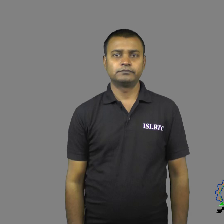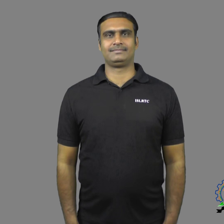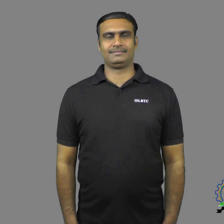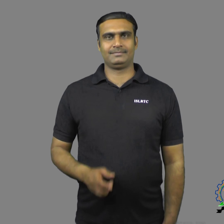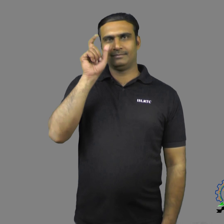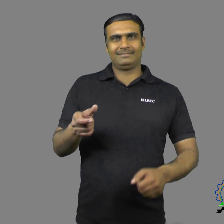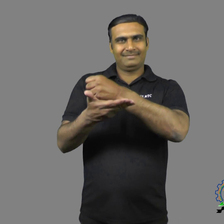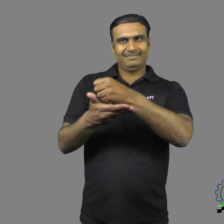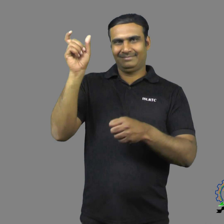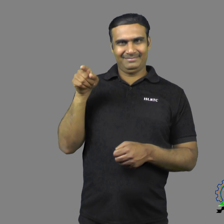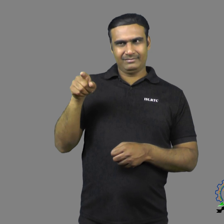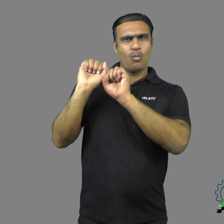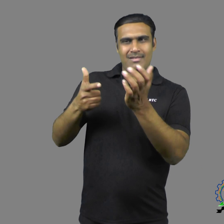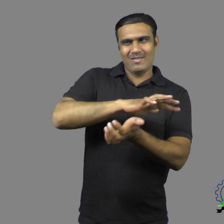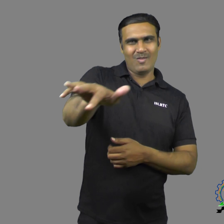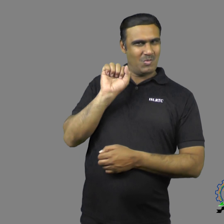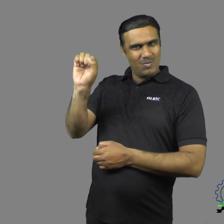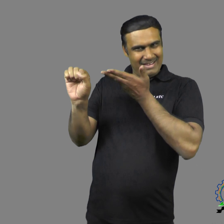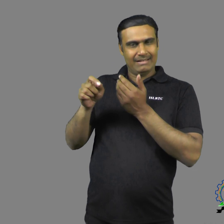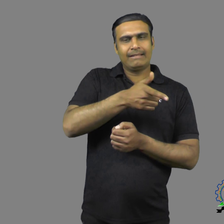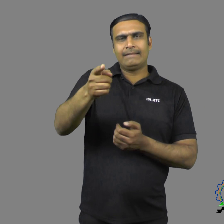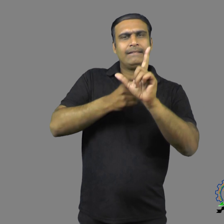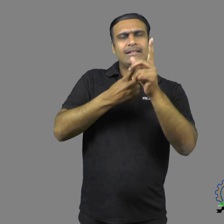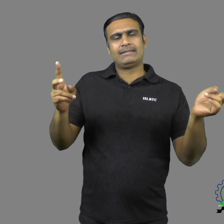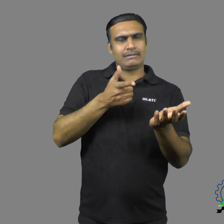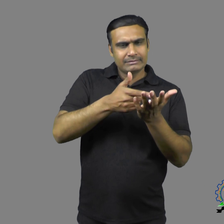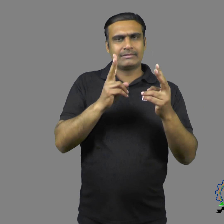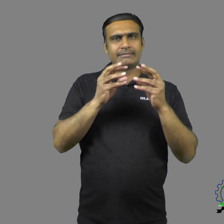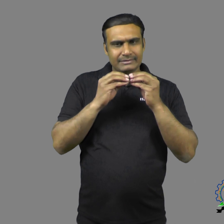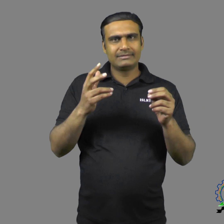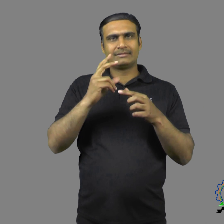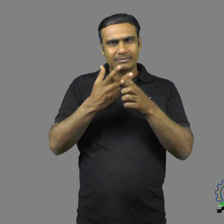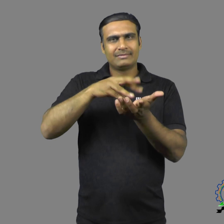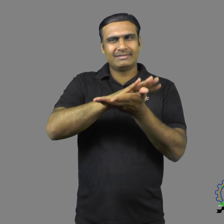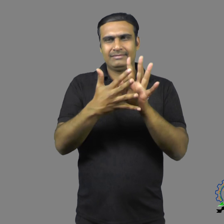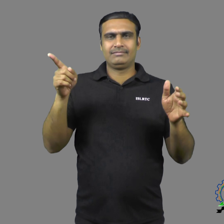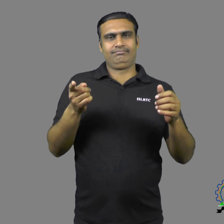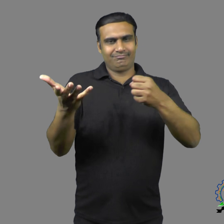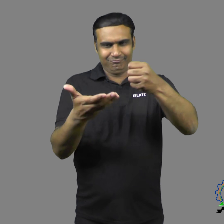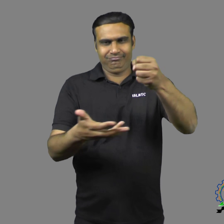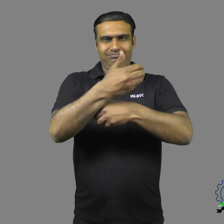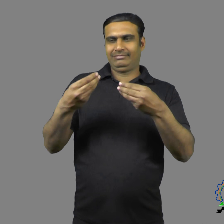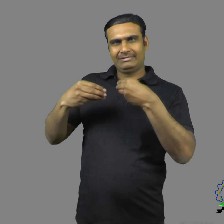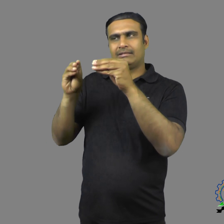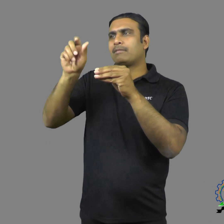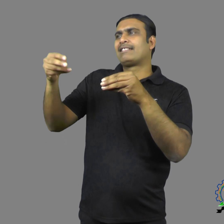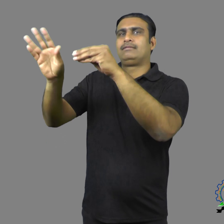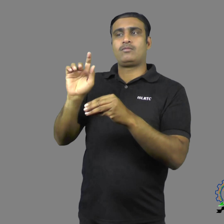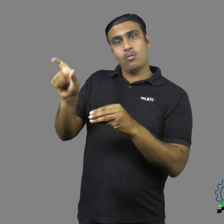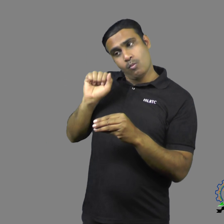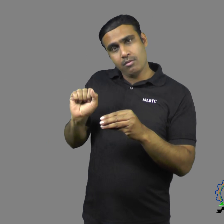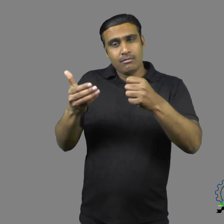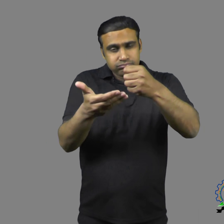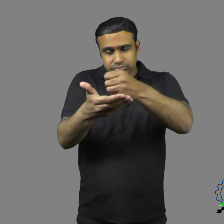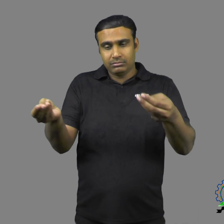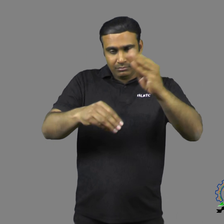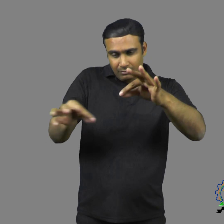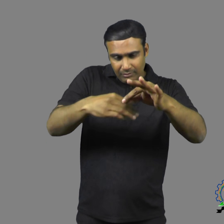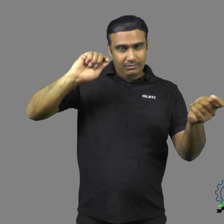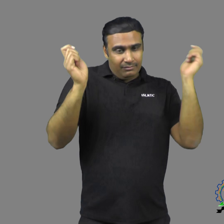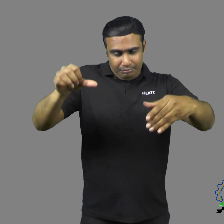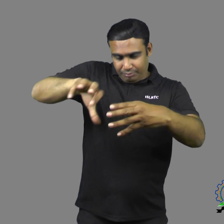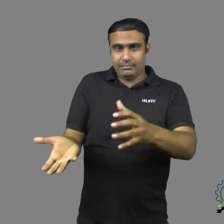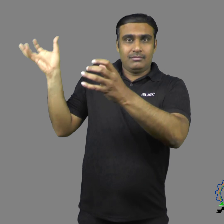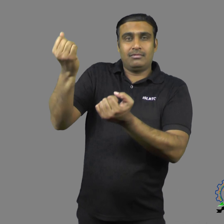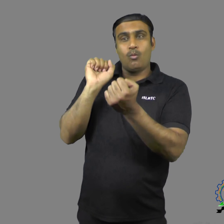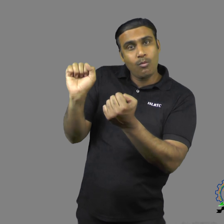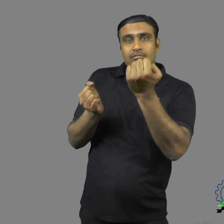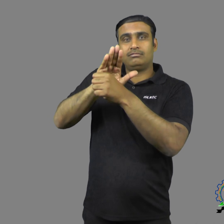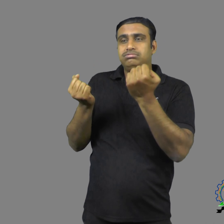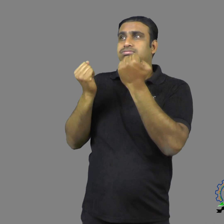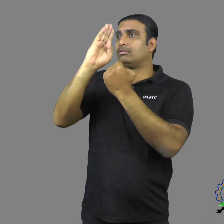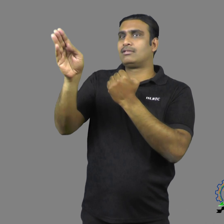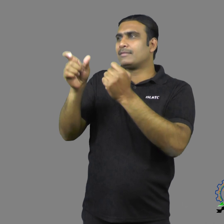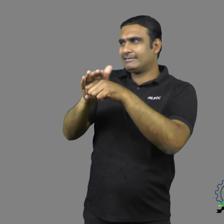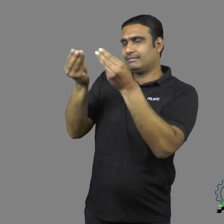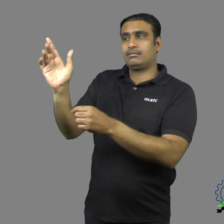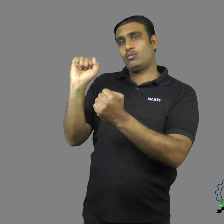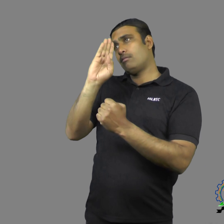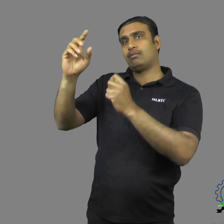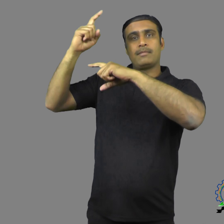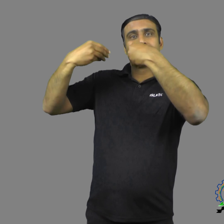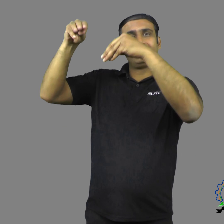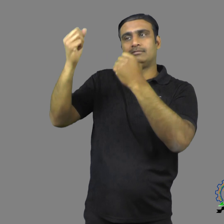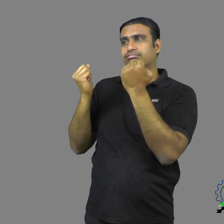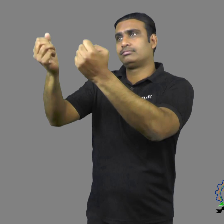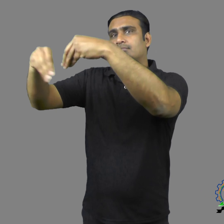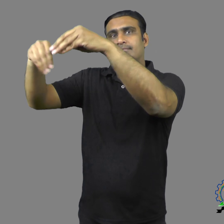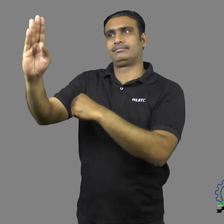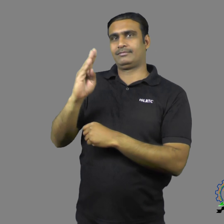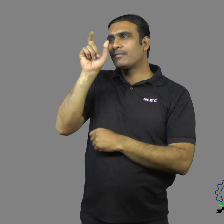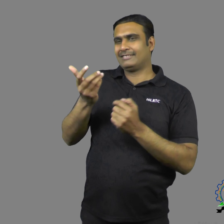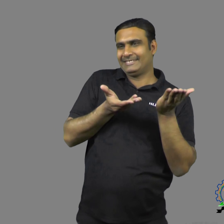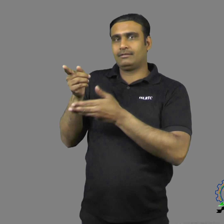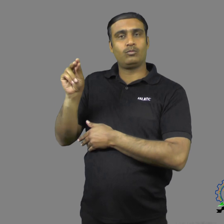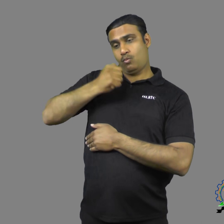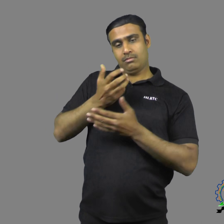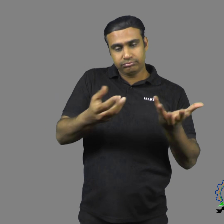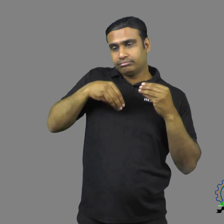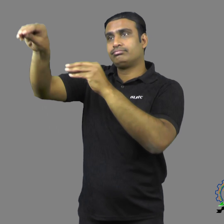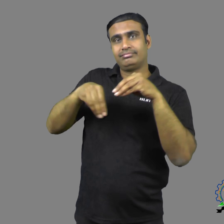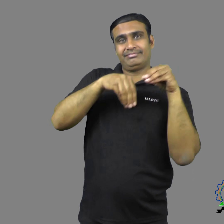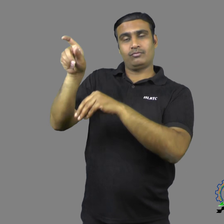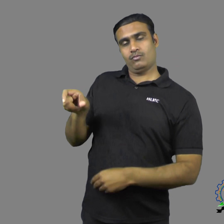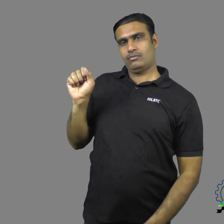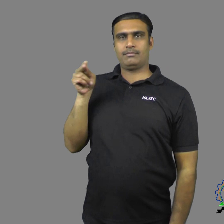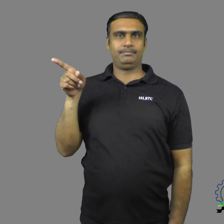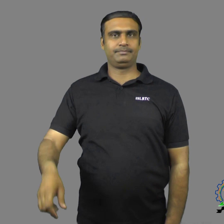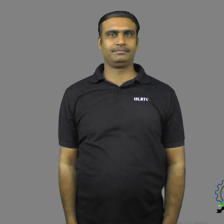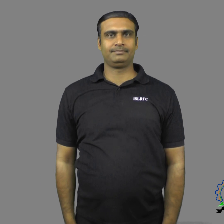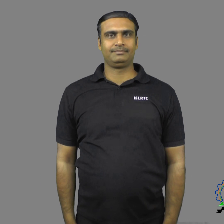Dispersion